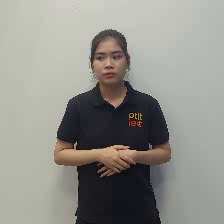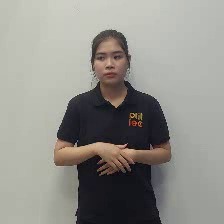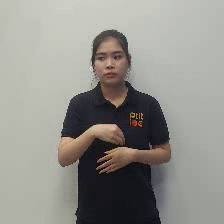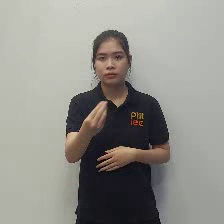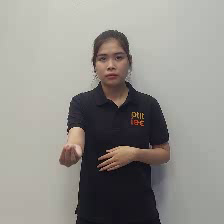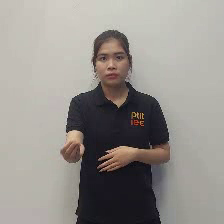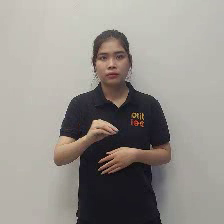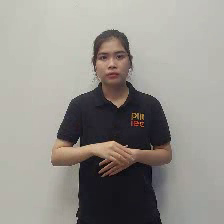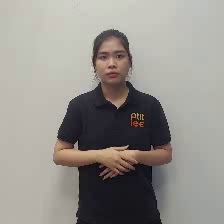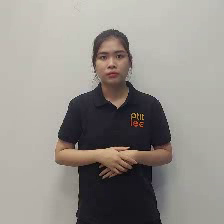Mua